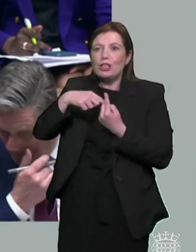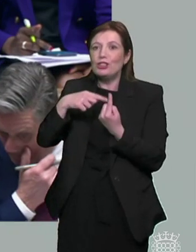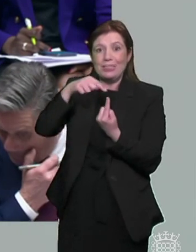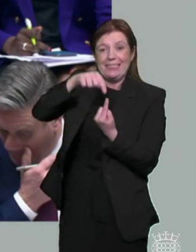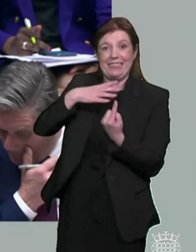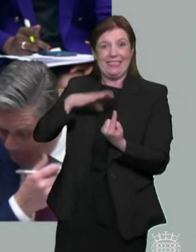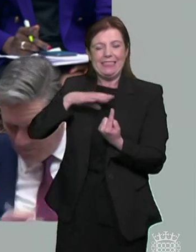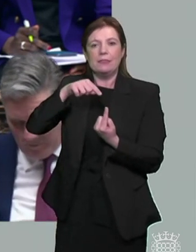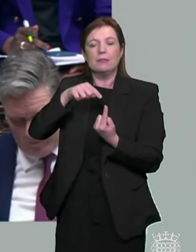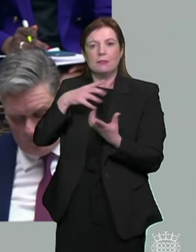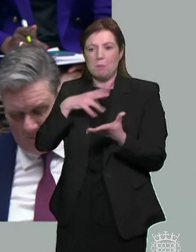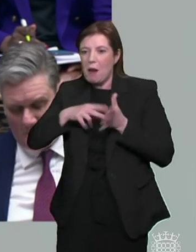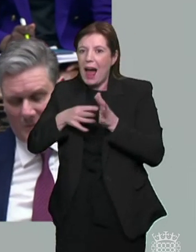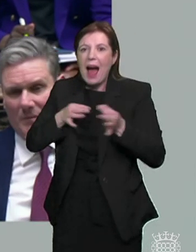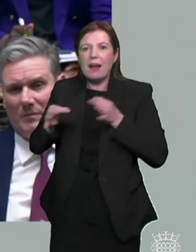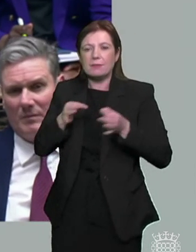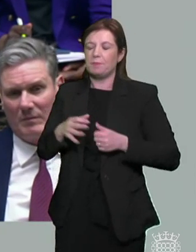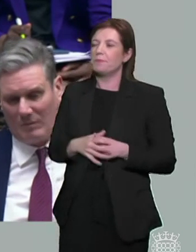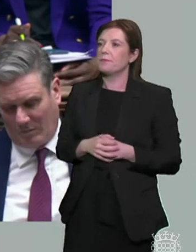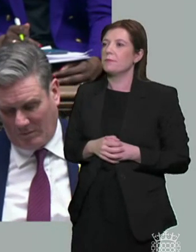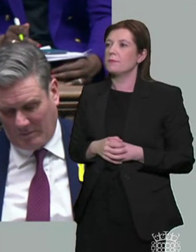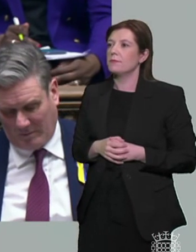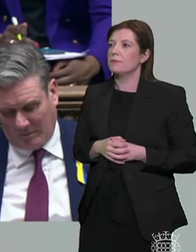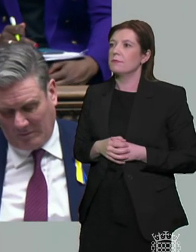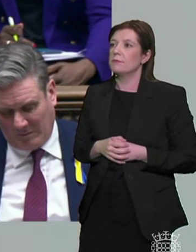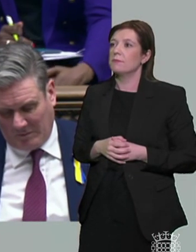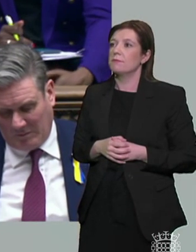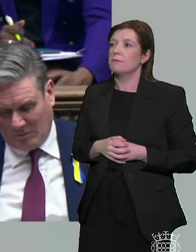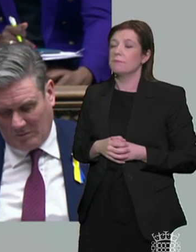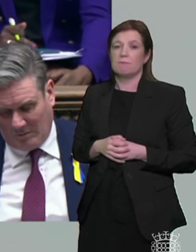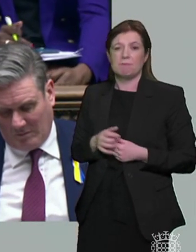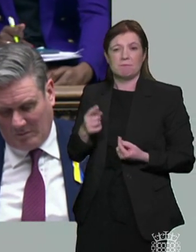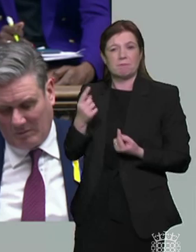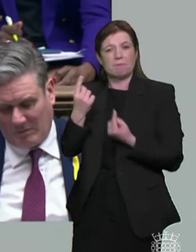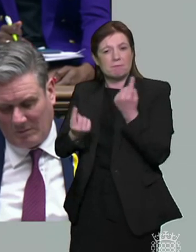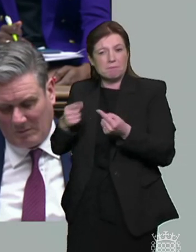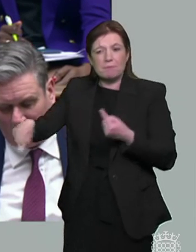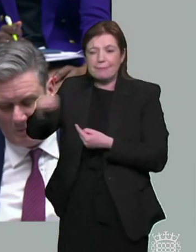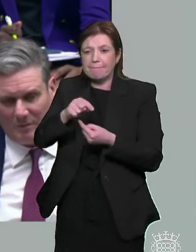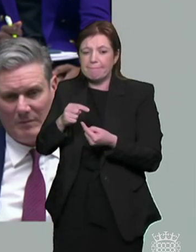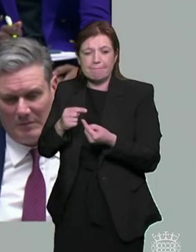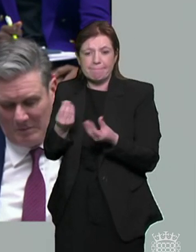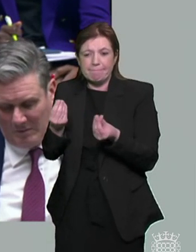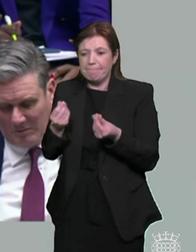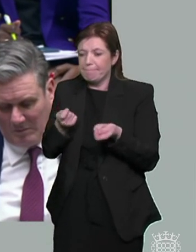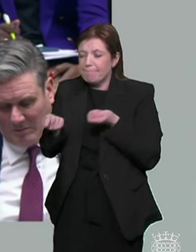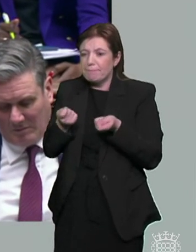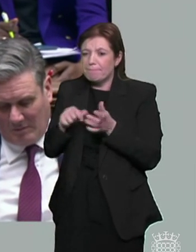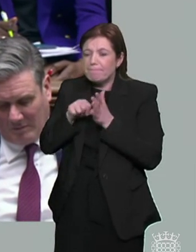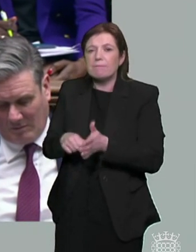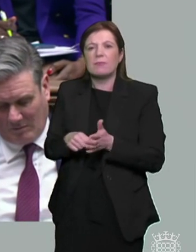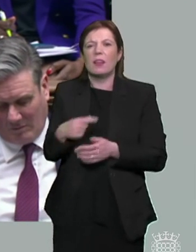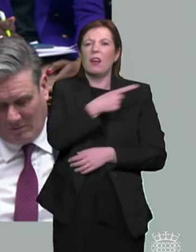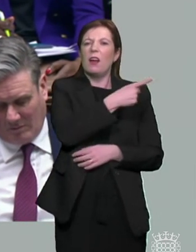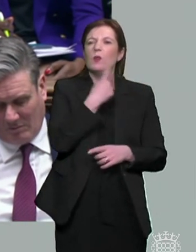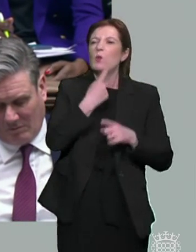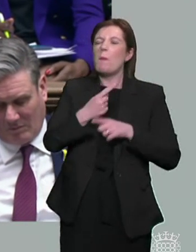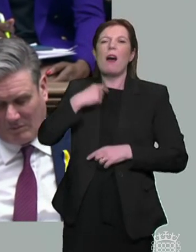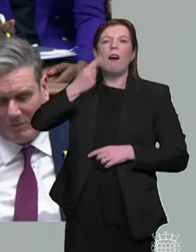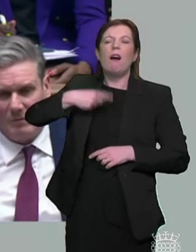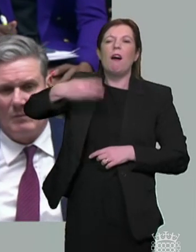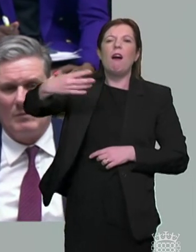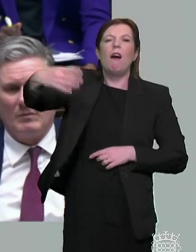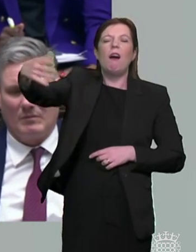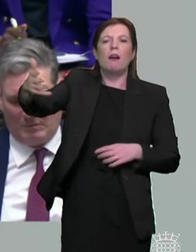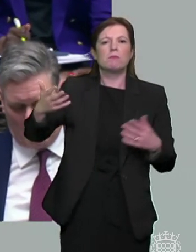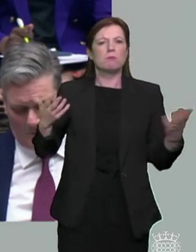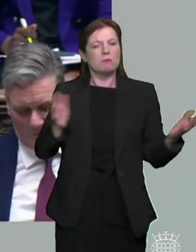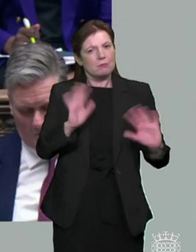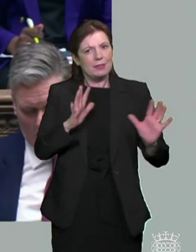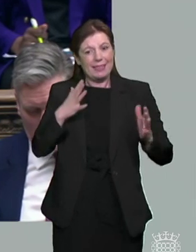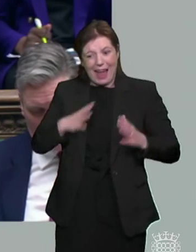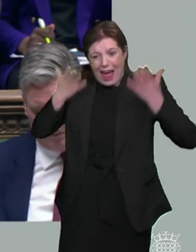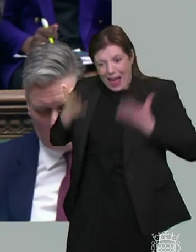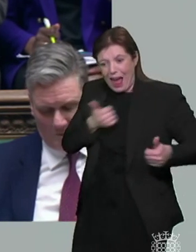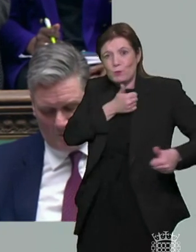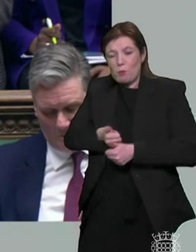Businesses are seeing unprecedented increases in their costs right now, but all we hear from the Chancellor today is the promise of jam tomorrow, not the support that is needed now.